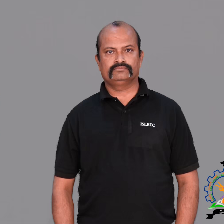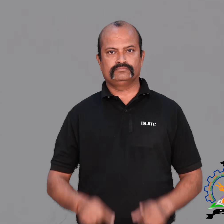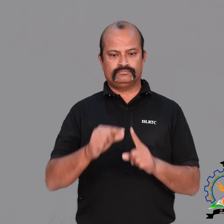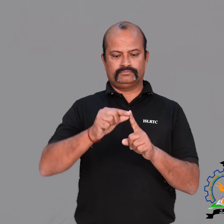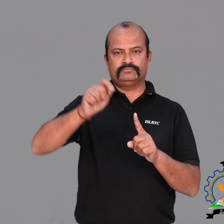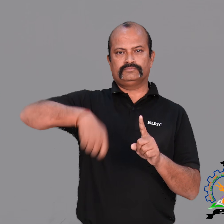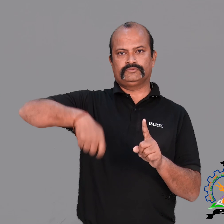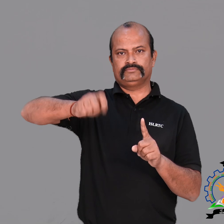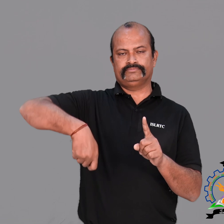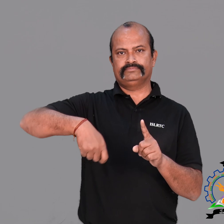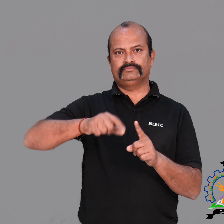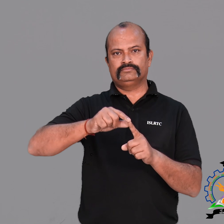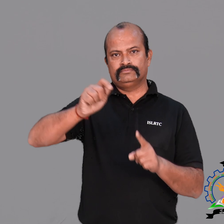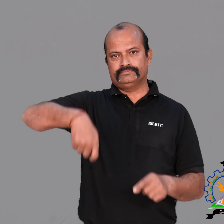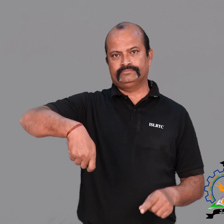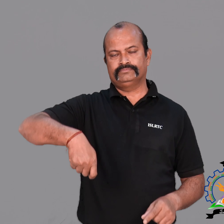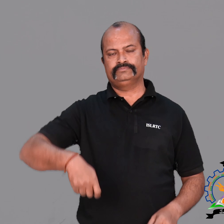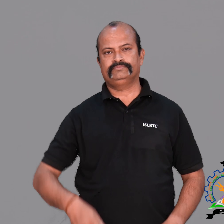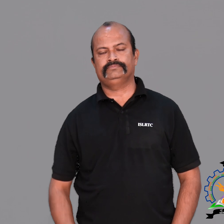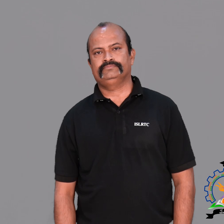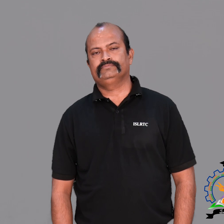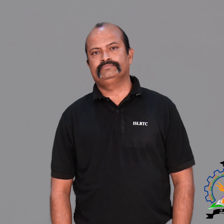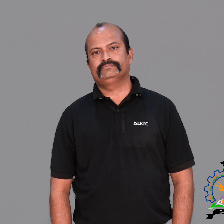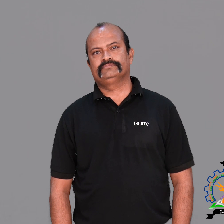Paytm